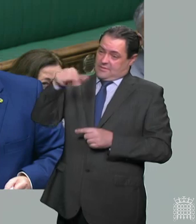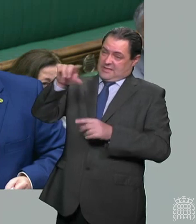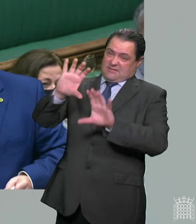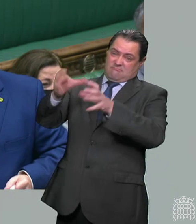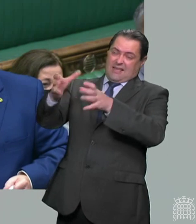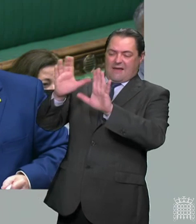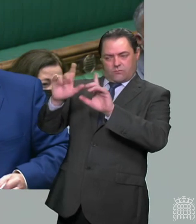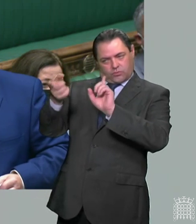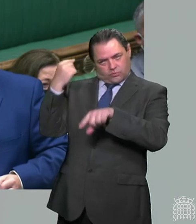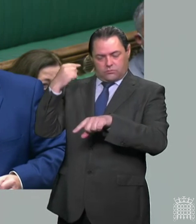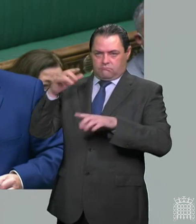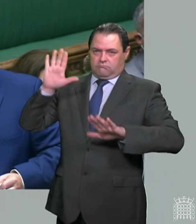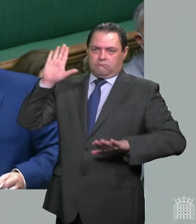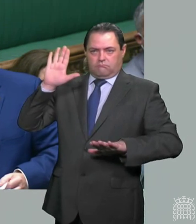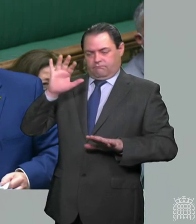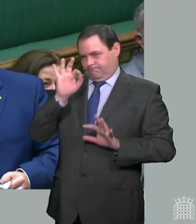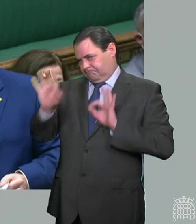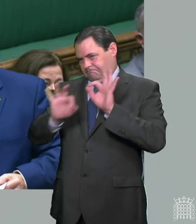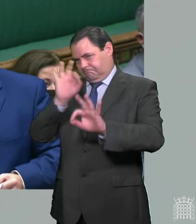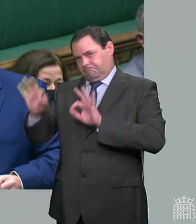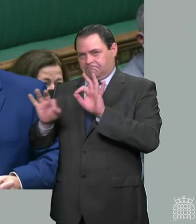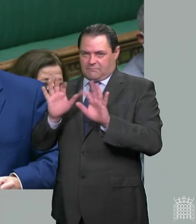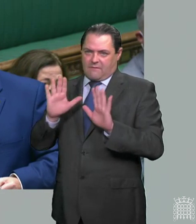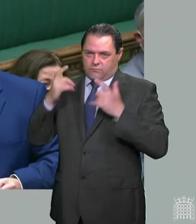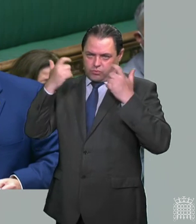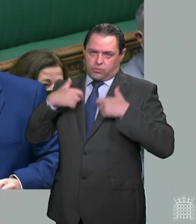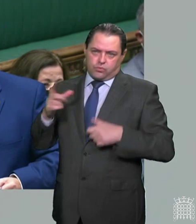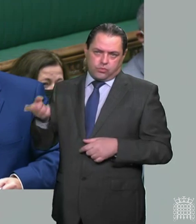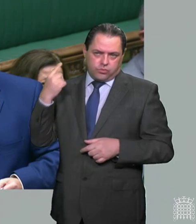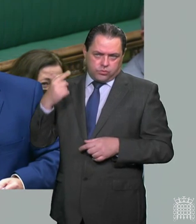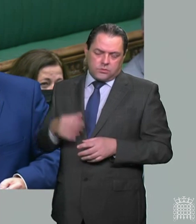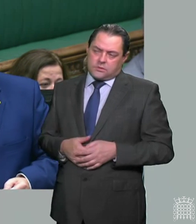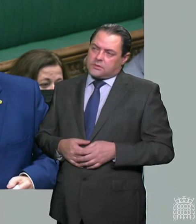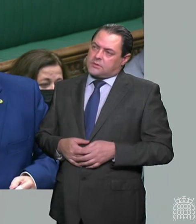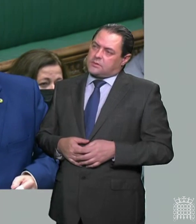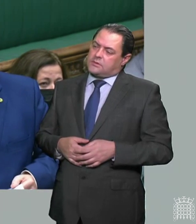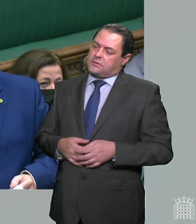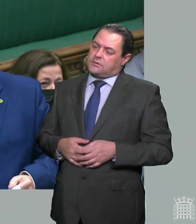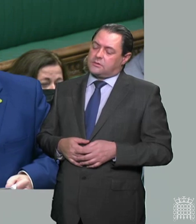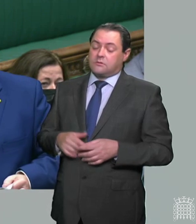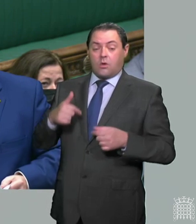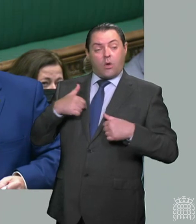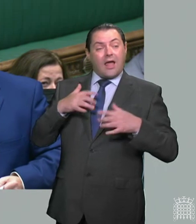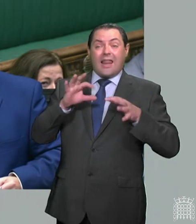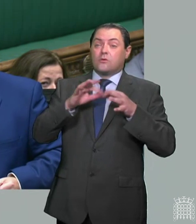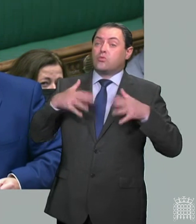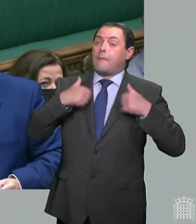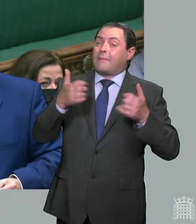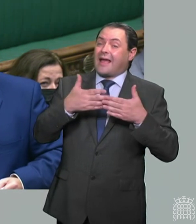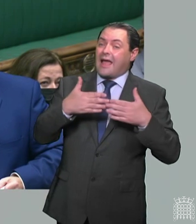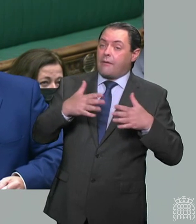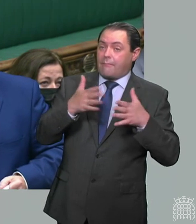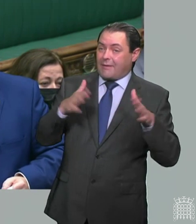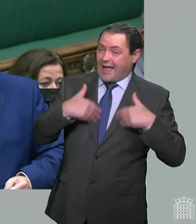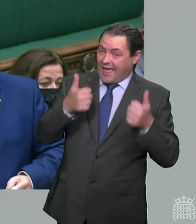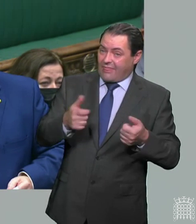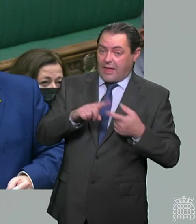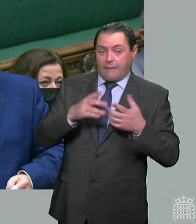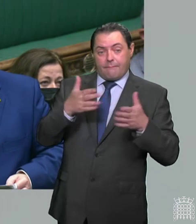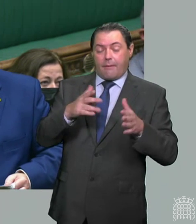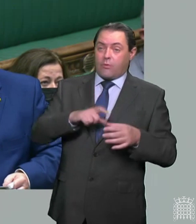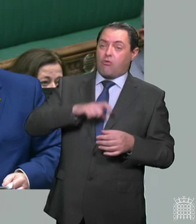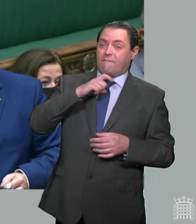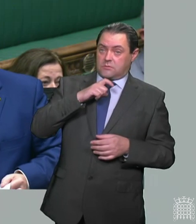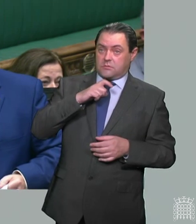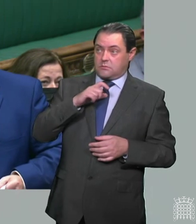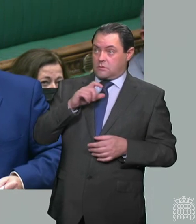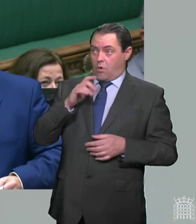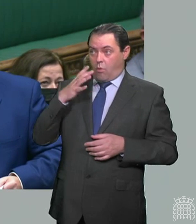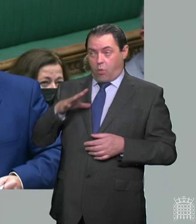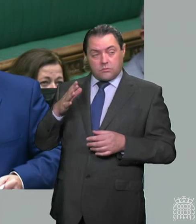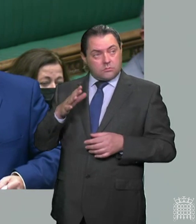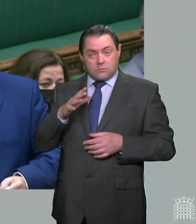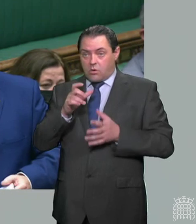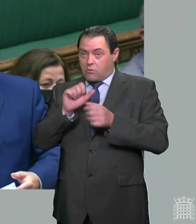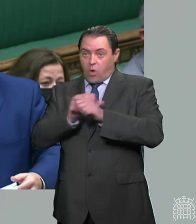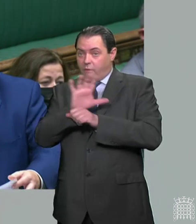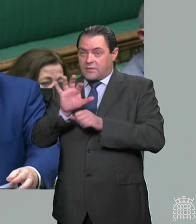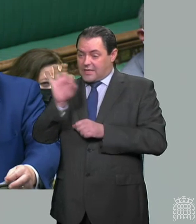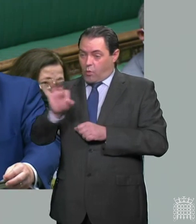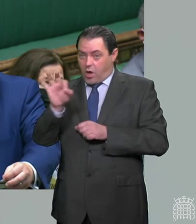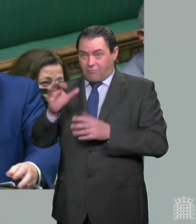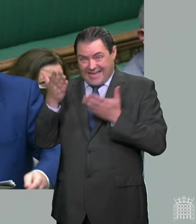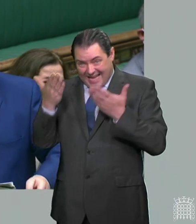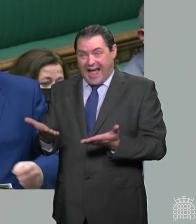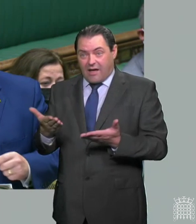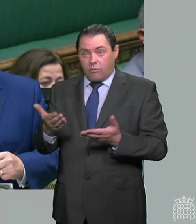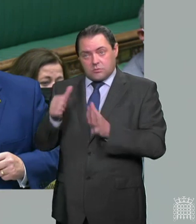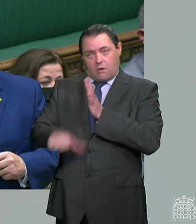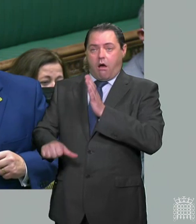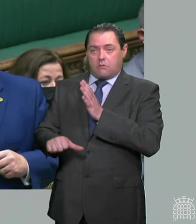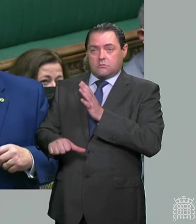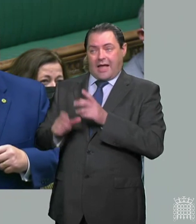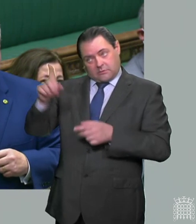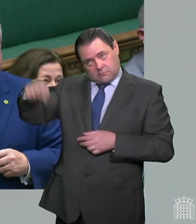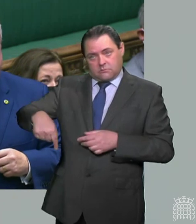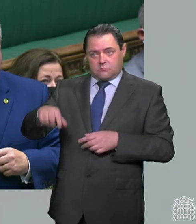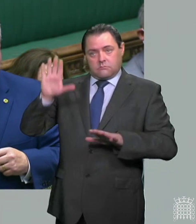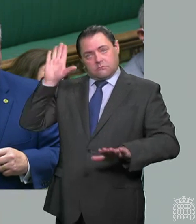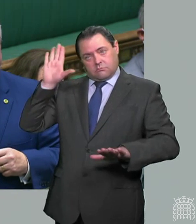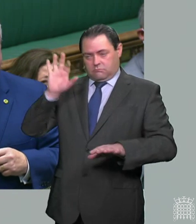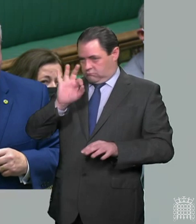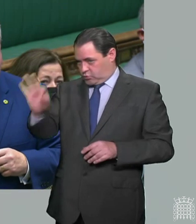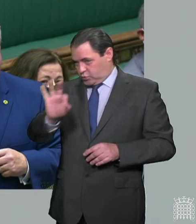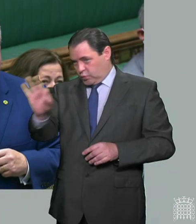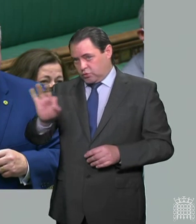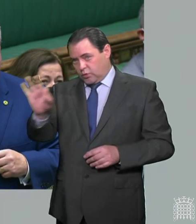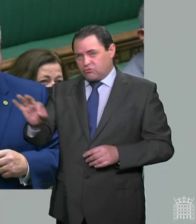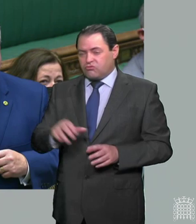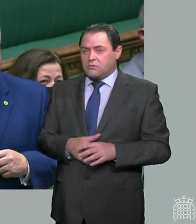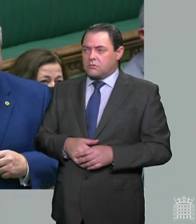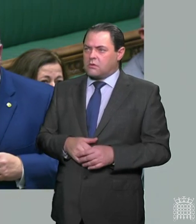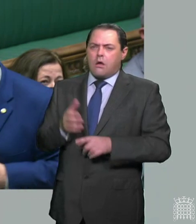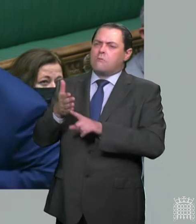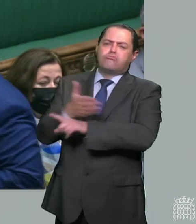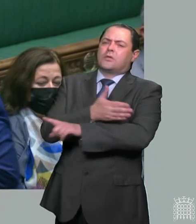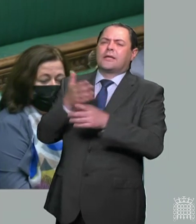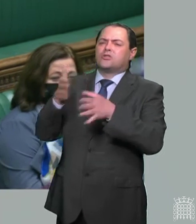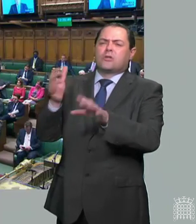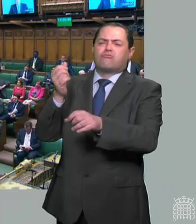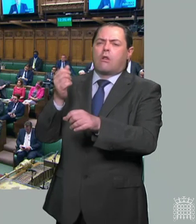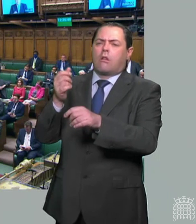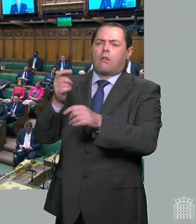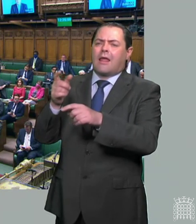to be made to answer under oath. Will the Prime Minister confirm that, in the interests of public health and confidence, the covid inquiry will begin immediately, and will he commit to appearing at the inquiry himself under oath before any general election is called?